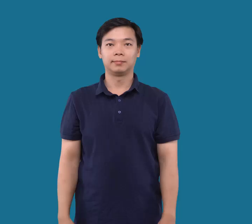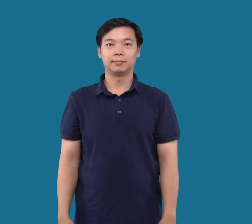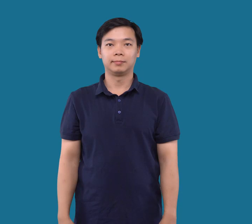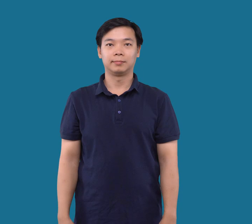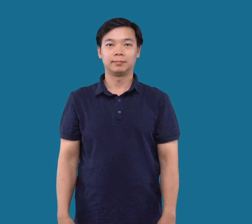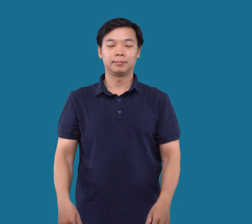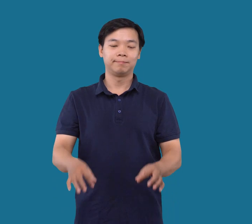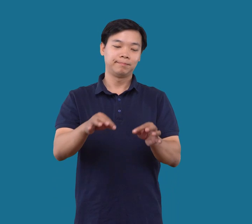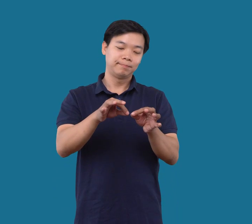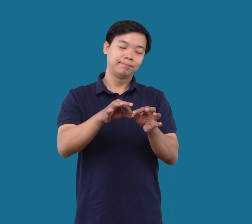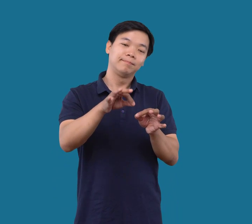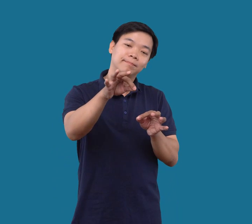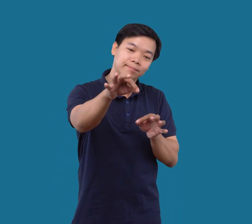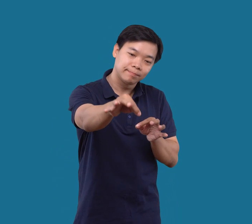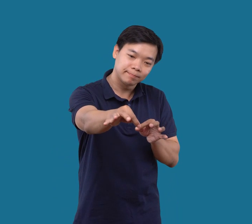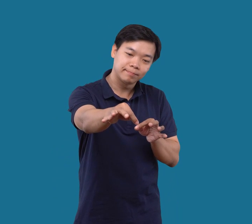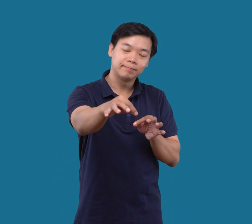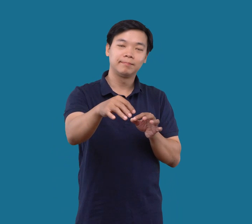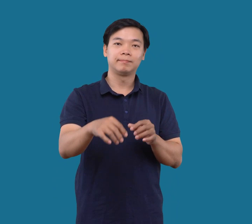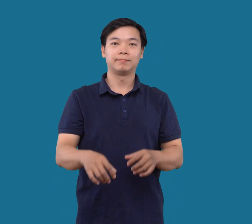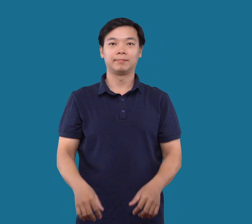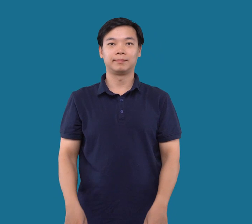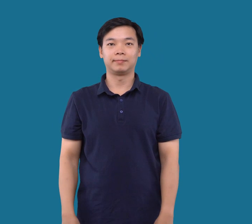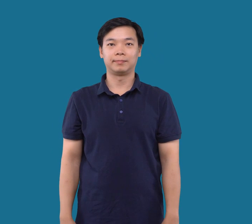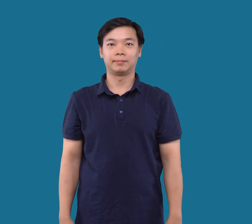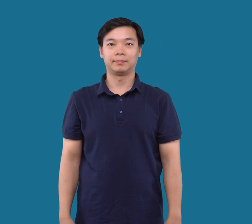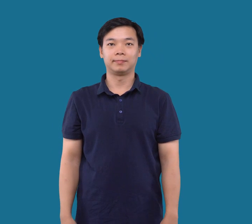cấy